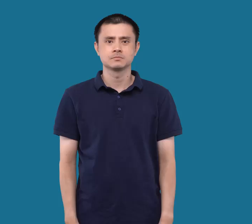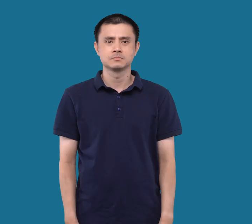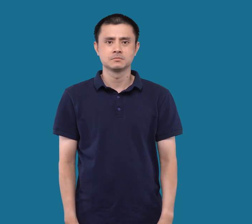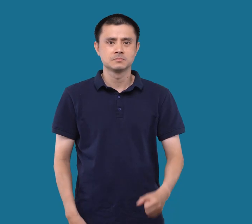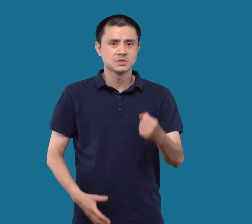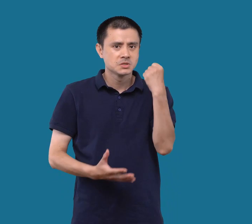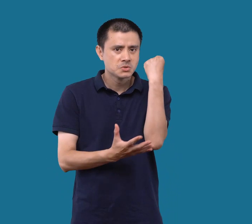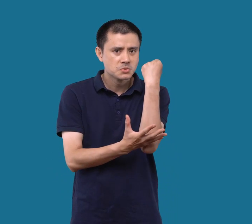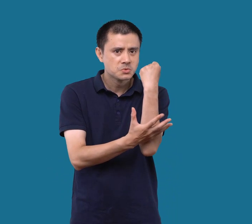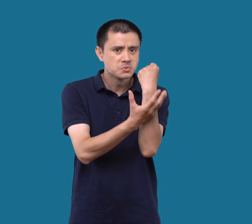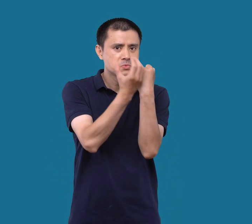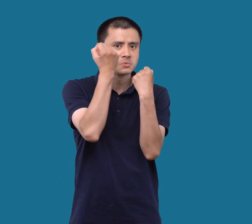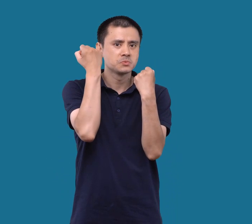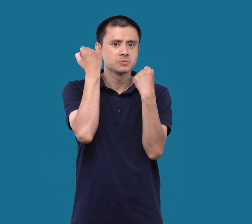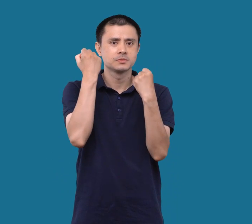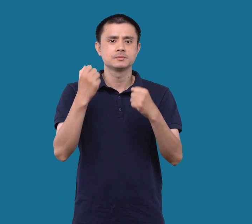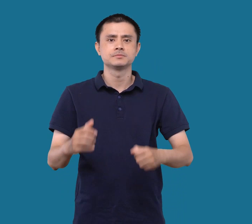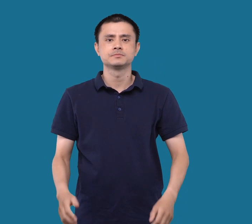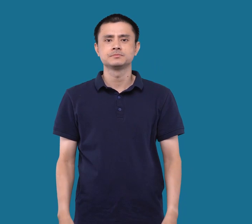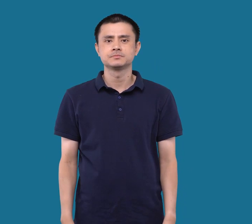cứu